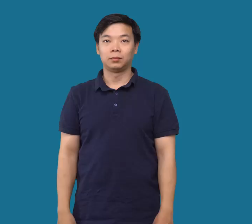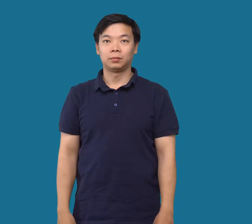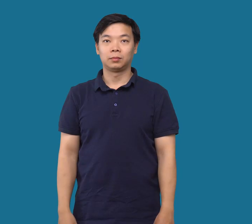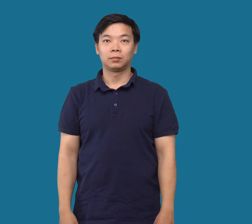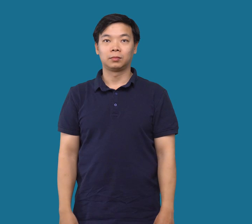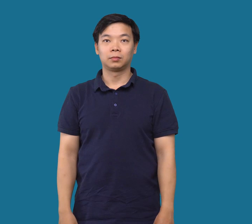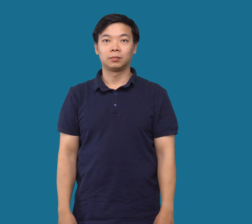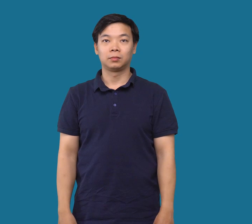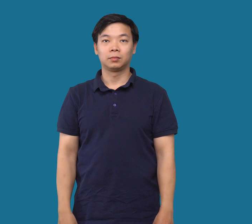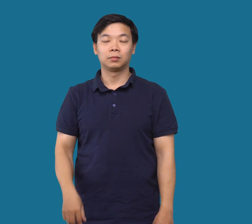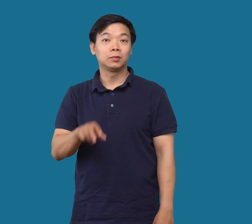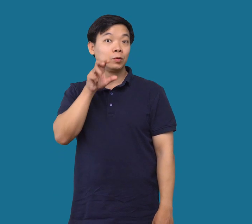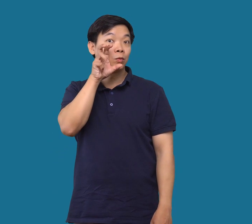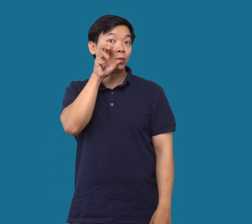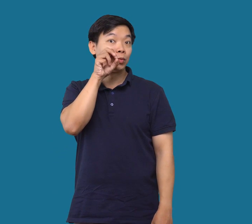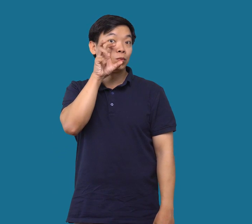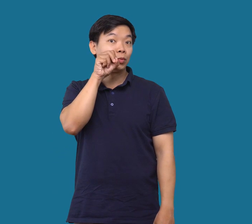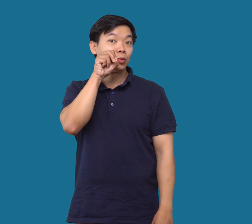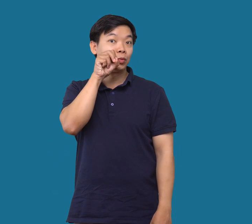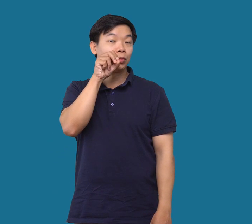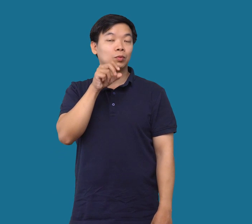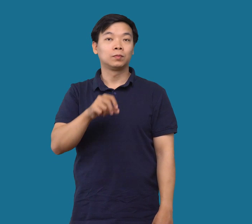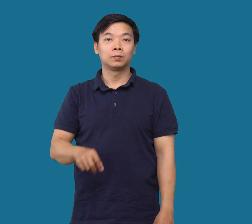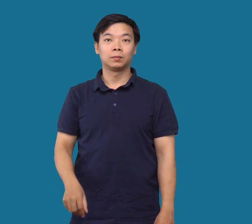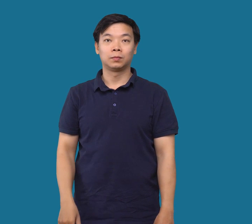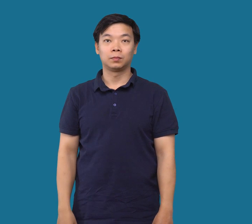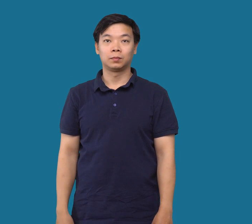con chuột